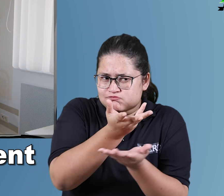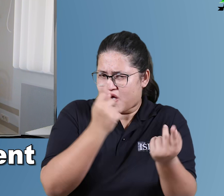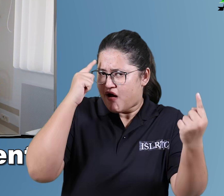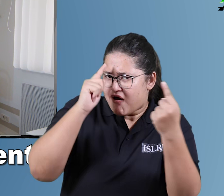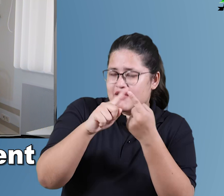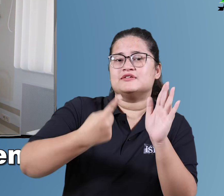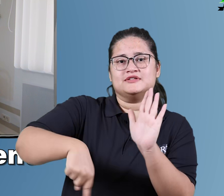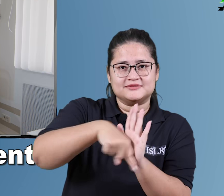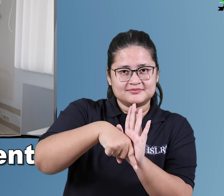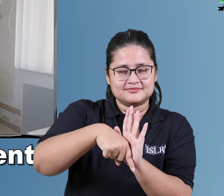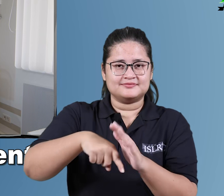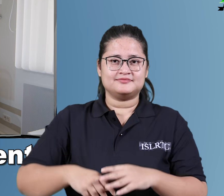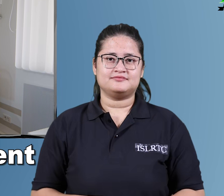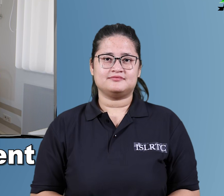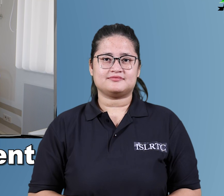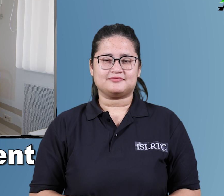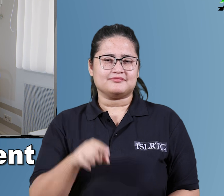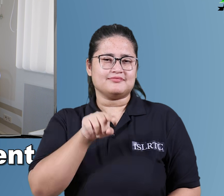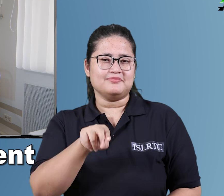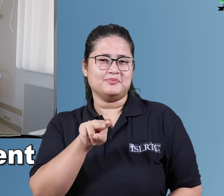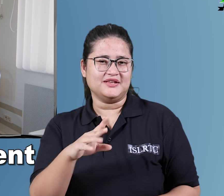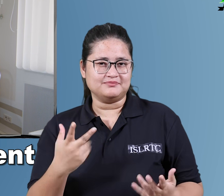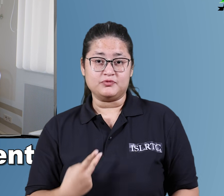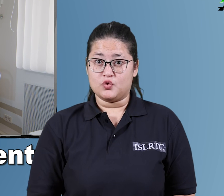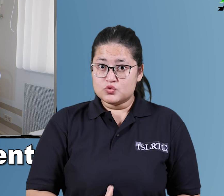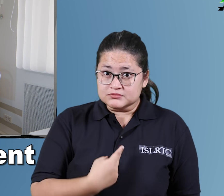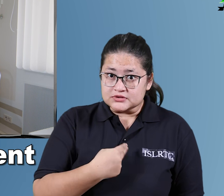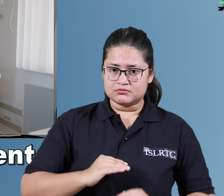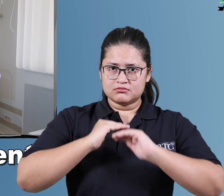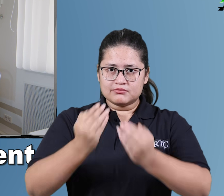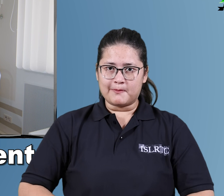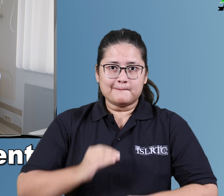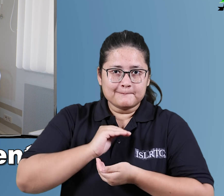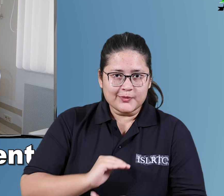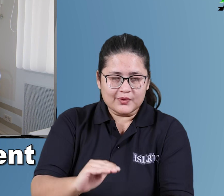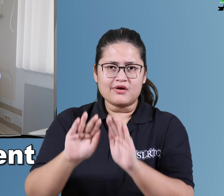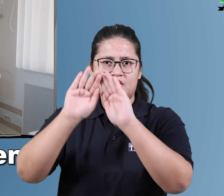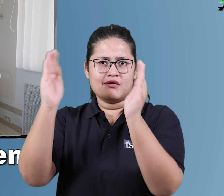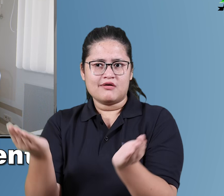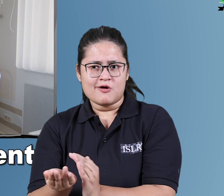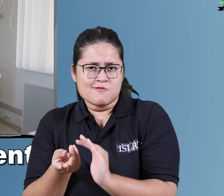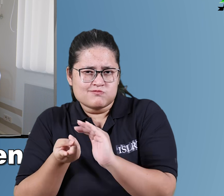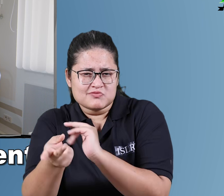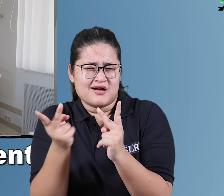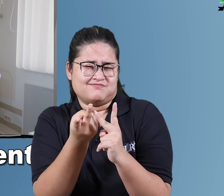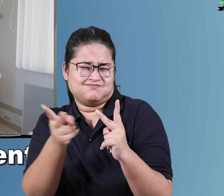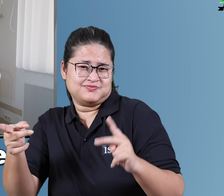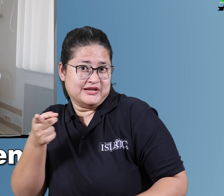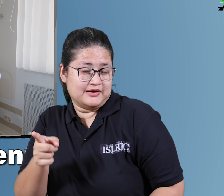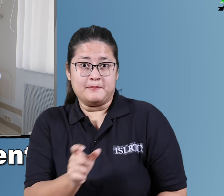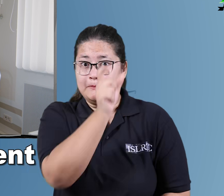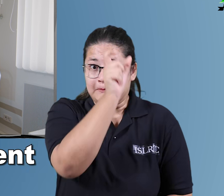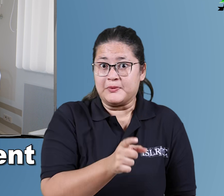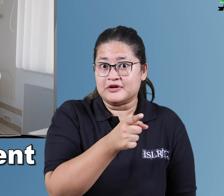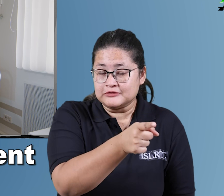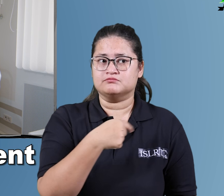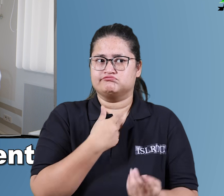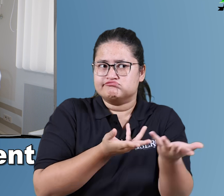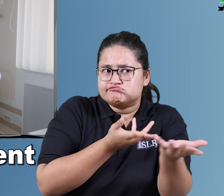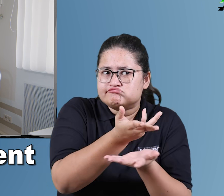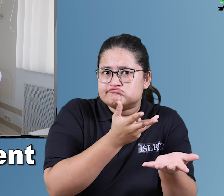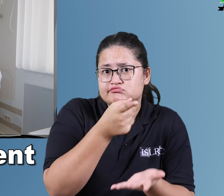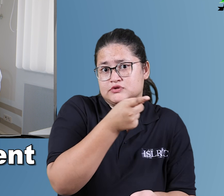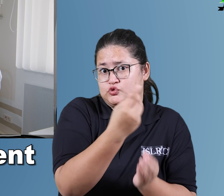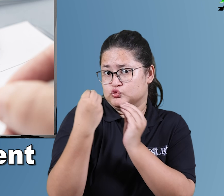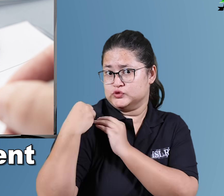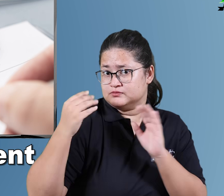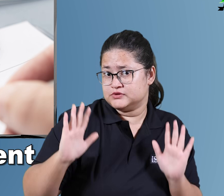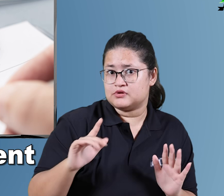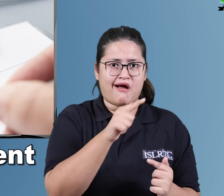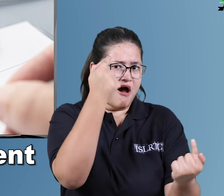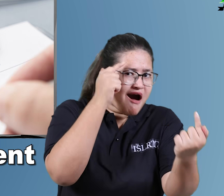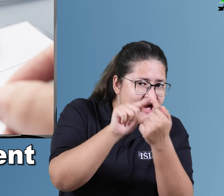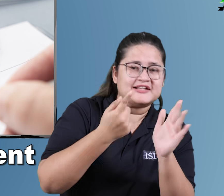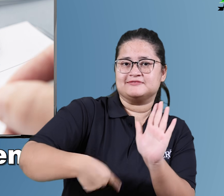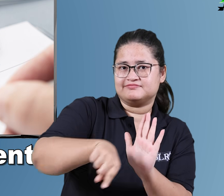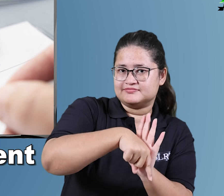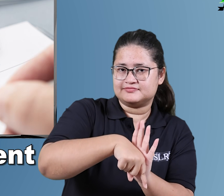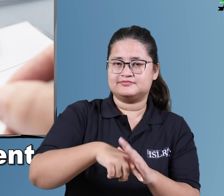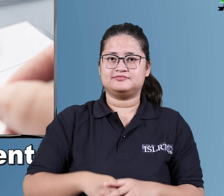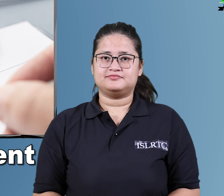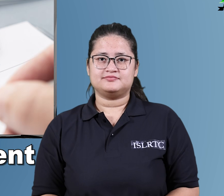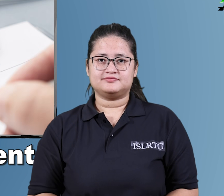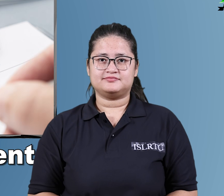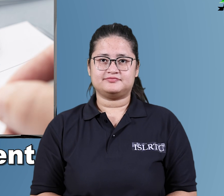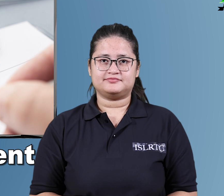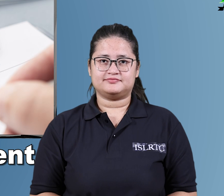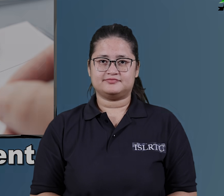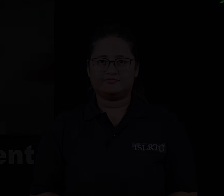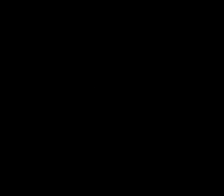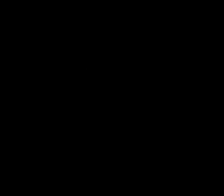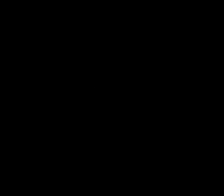Informed Consent Informed consent is a process that ensures a person fully understands and agrees by signing a consent by signing a consent form to a medical treatment form to a medical treatment or procedure before it is carried out. or procedure before it is carried out.